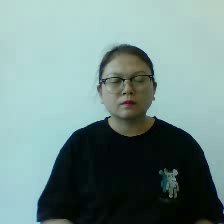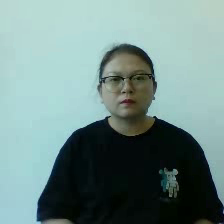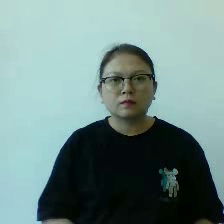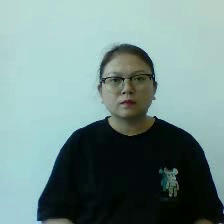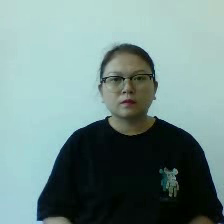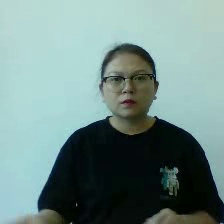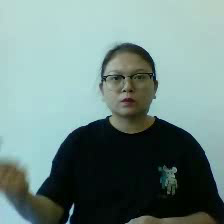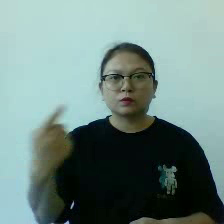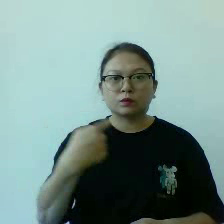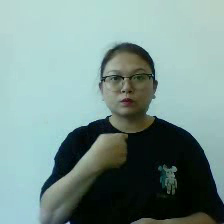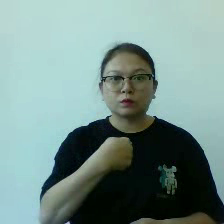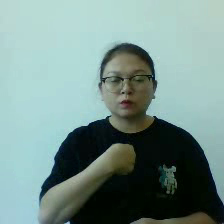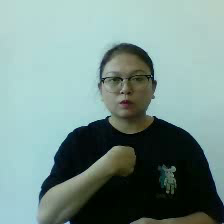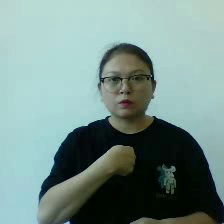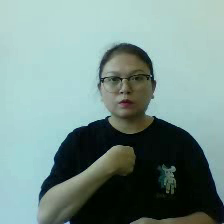Tôi